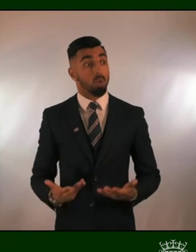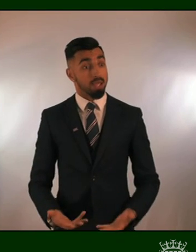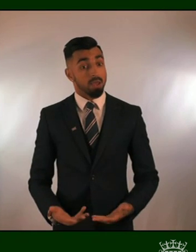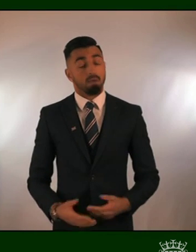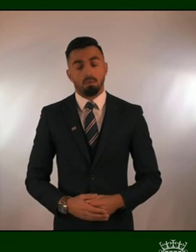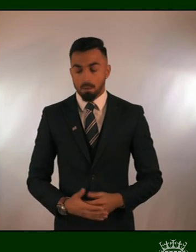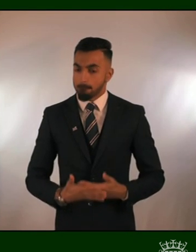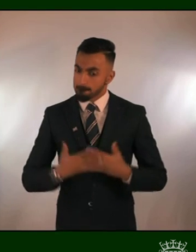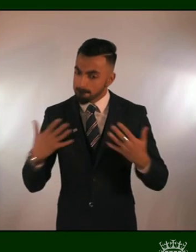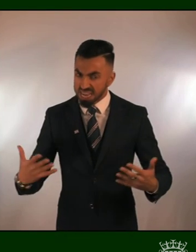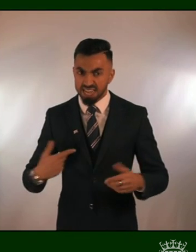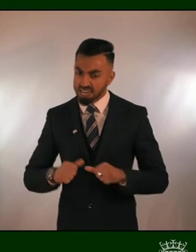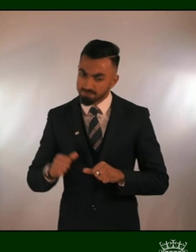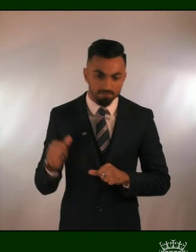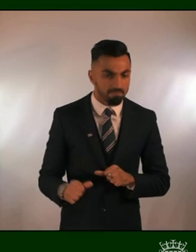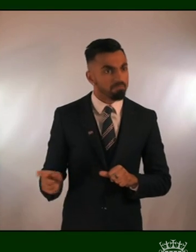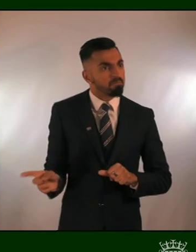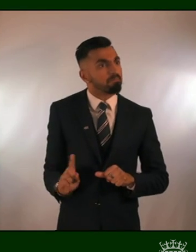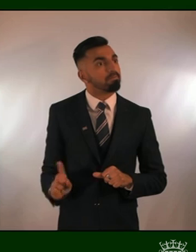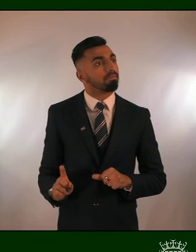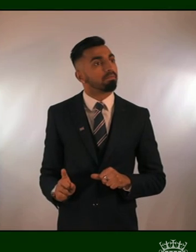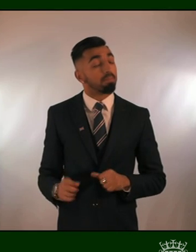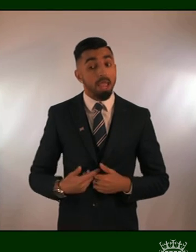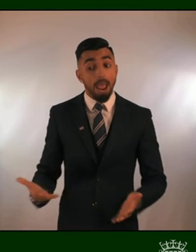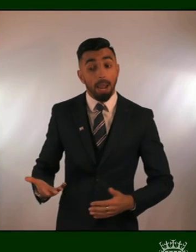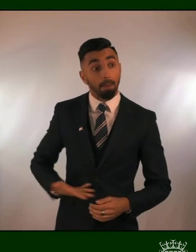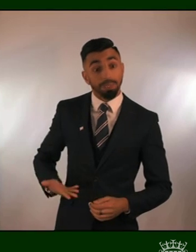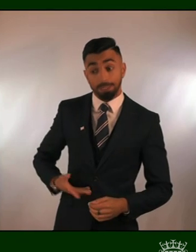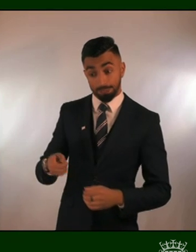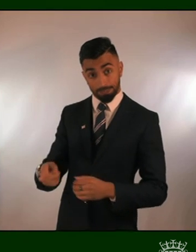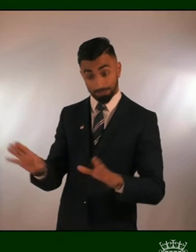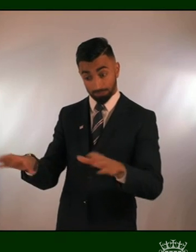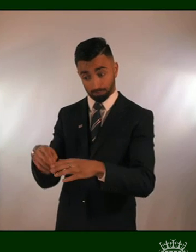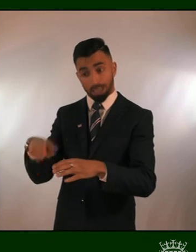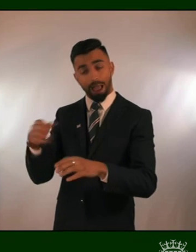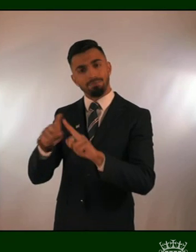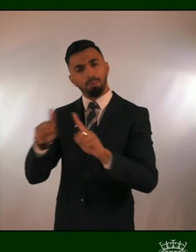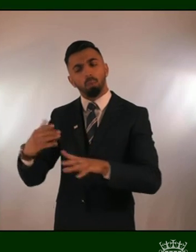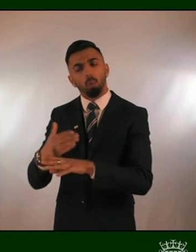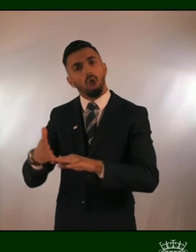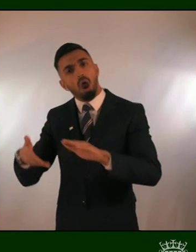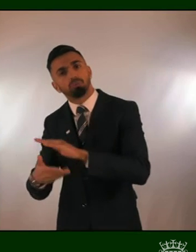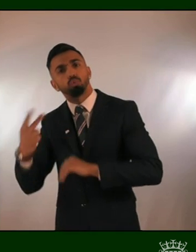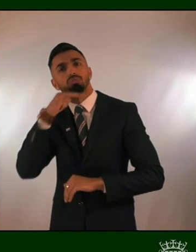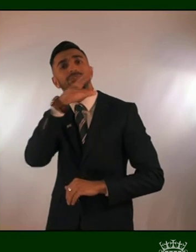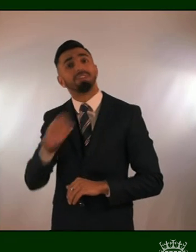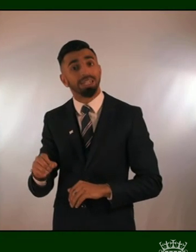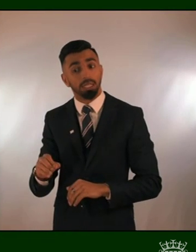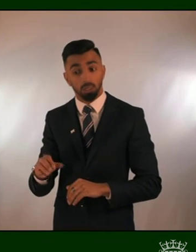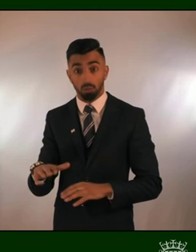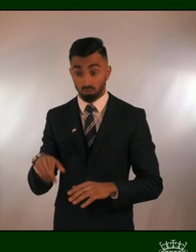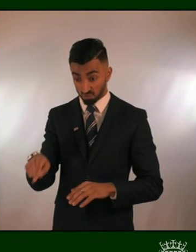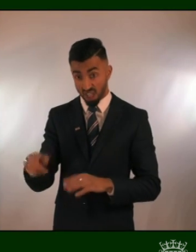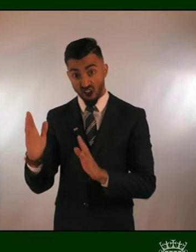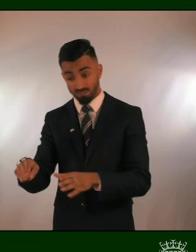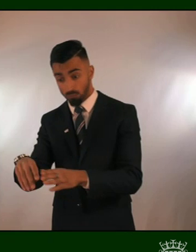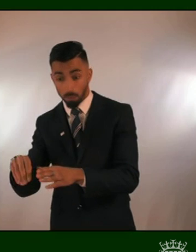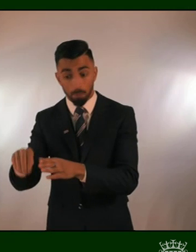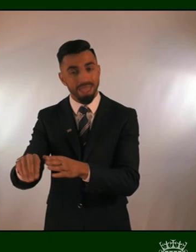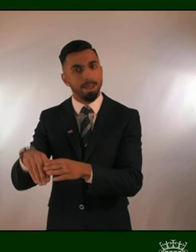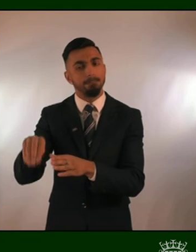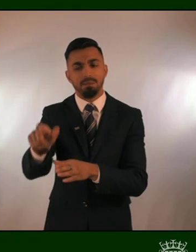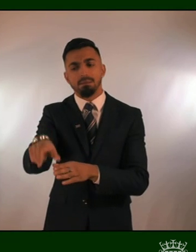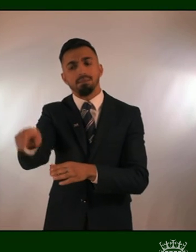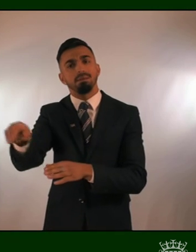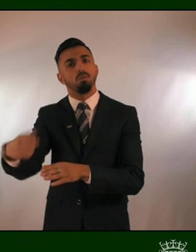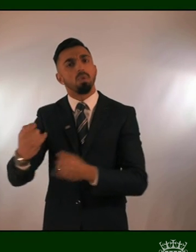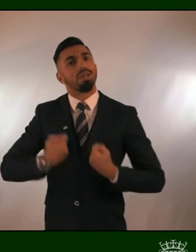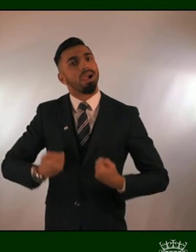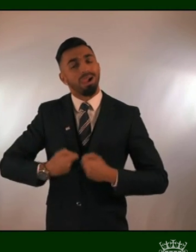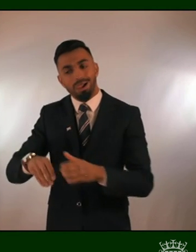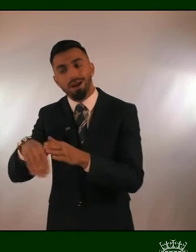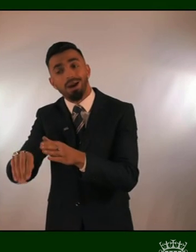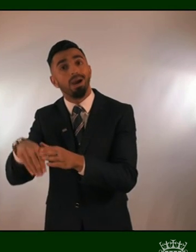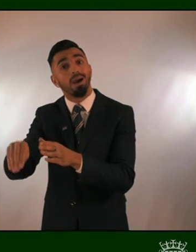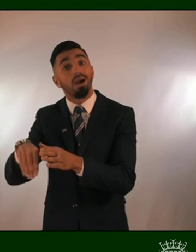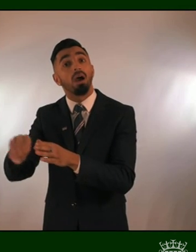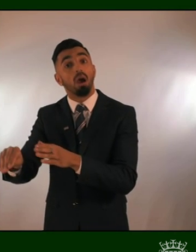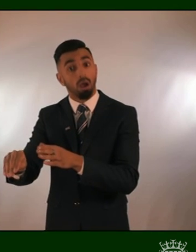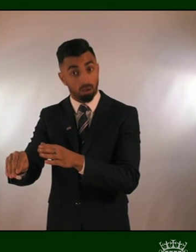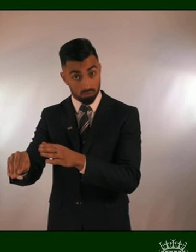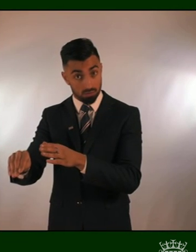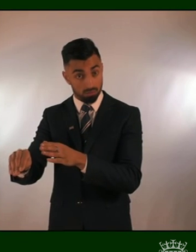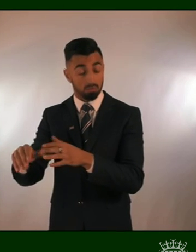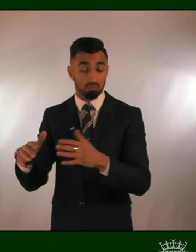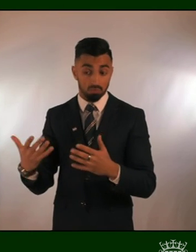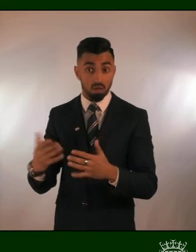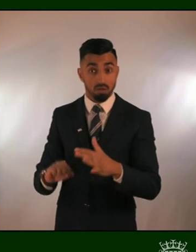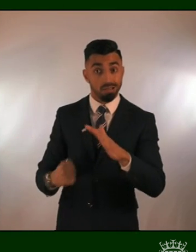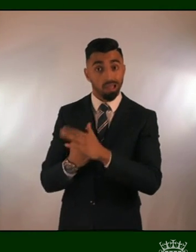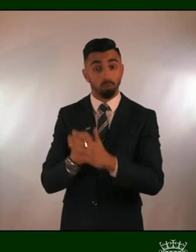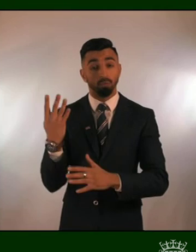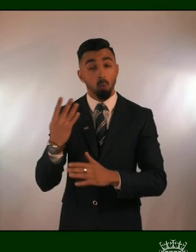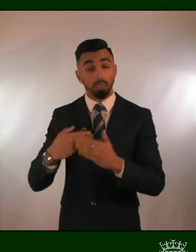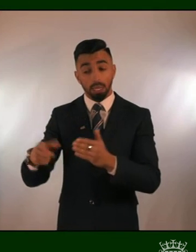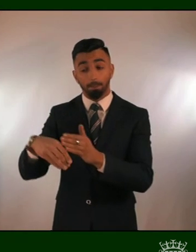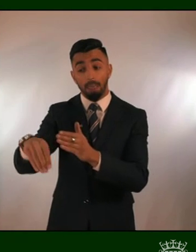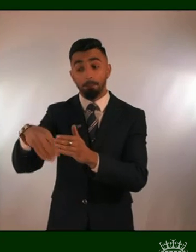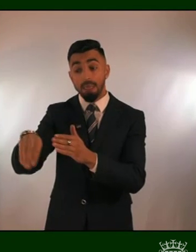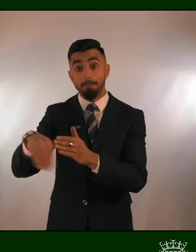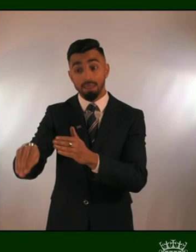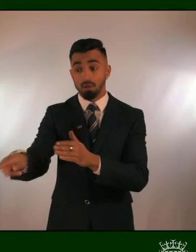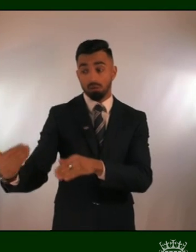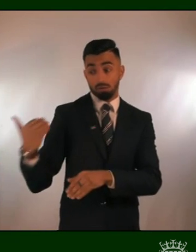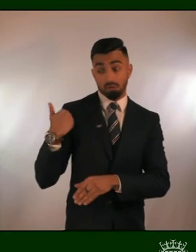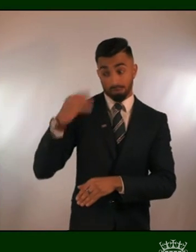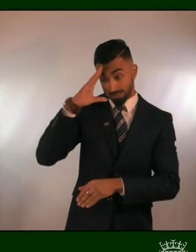For businesses with fewer than 250 employees, I have decided that the cost of providing statutory sick pay to any employee off work due to coronavirus will, for up to 14 days, be refunded by the Government in full.